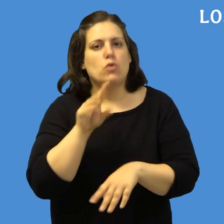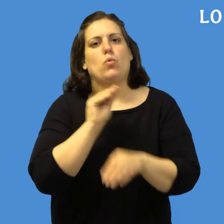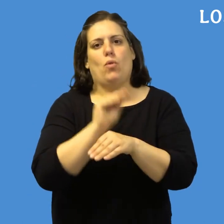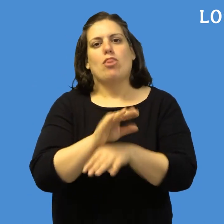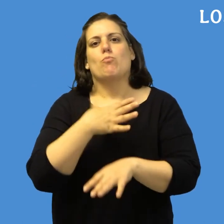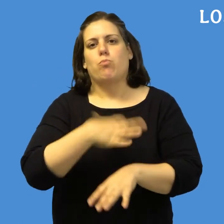cuidar